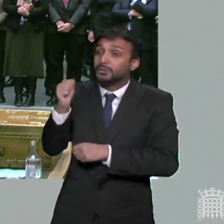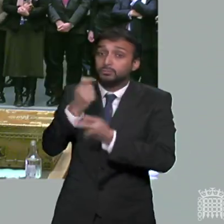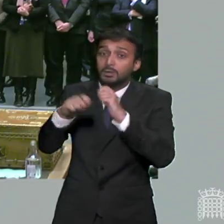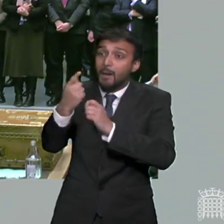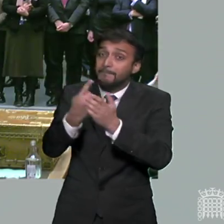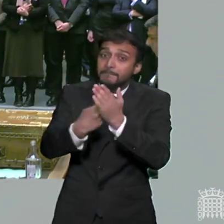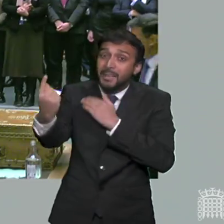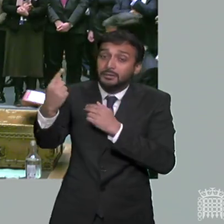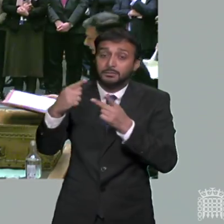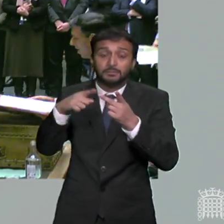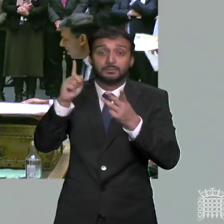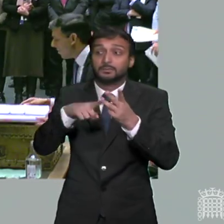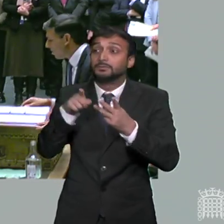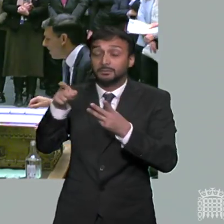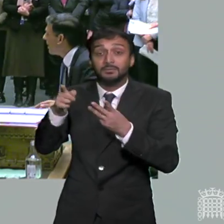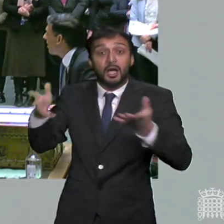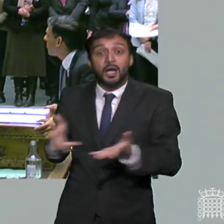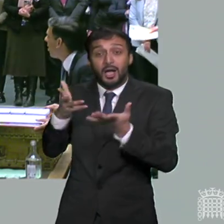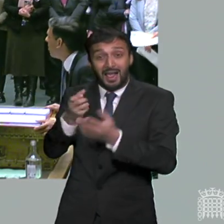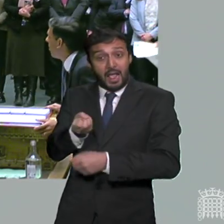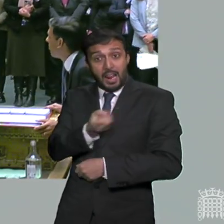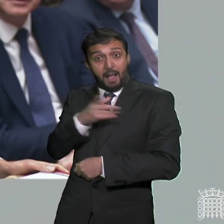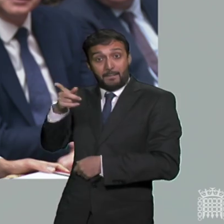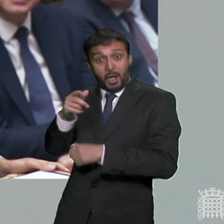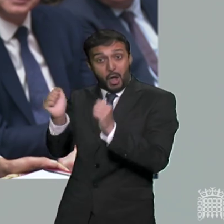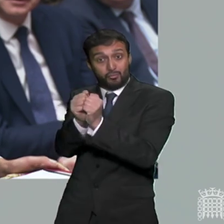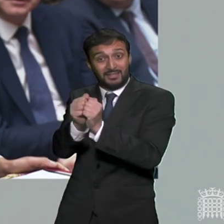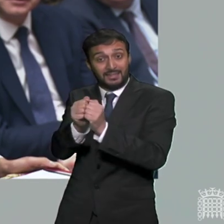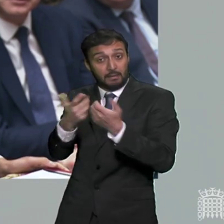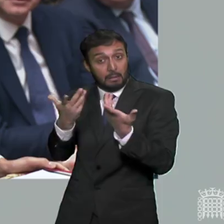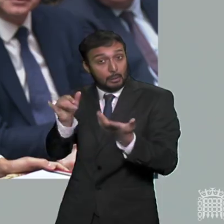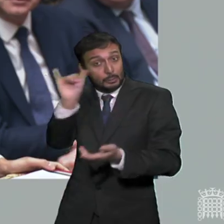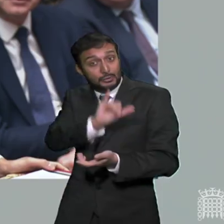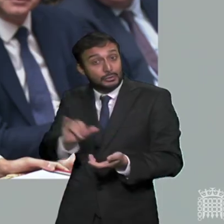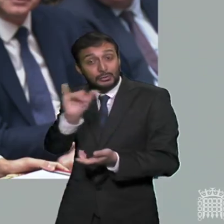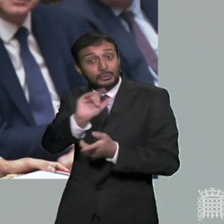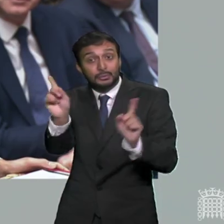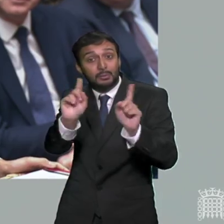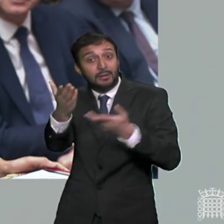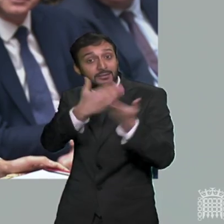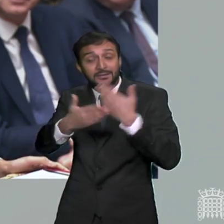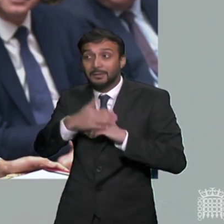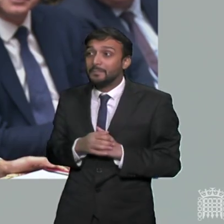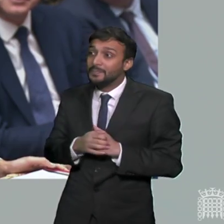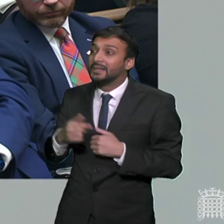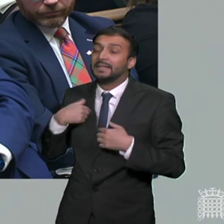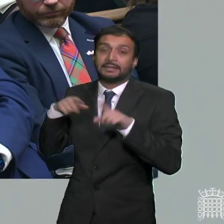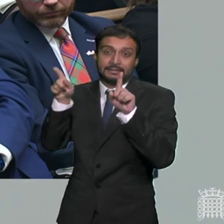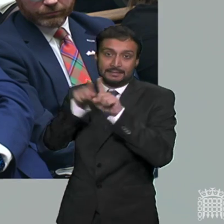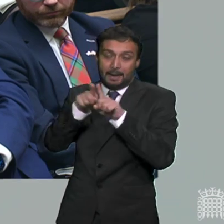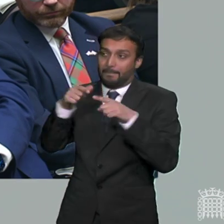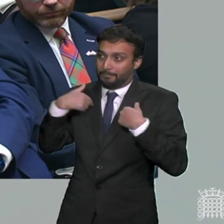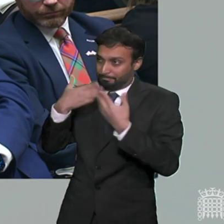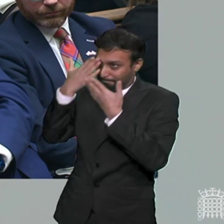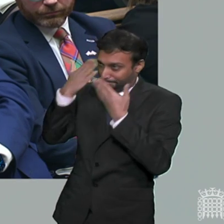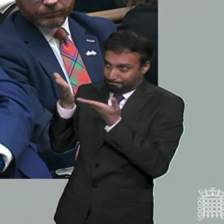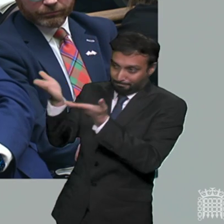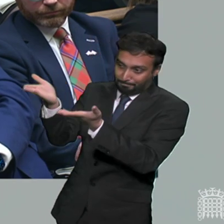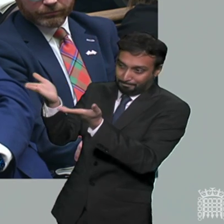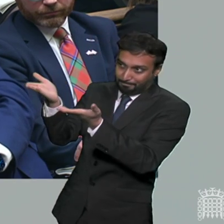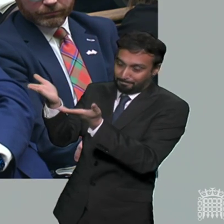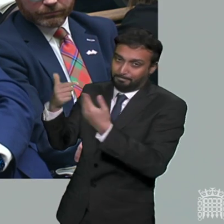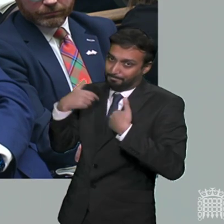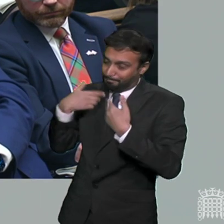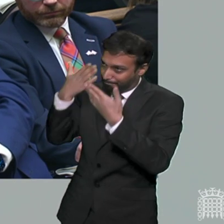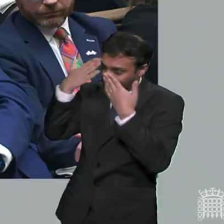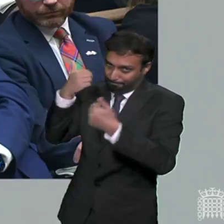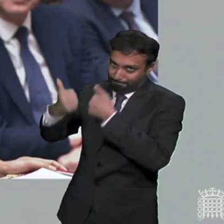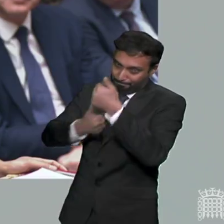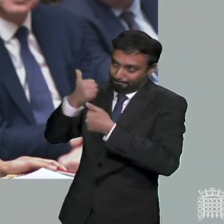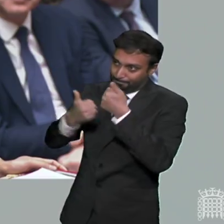Can I start by offering my genuine, warm and heartfelt best wishes to the right honourable Member for Ross, Skye and Lochaber?